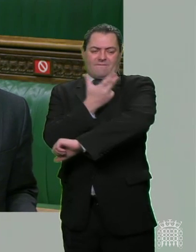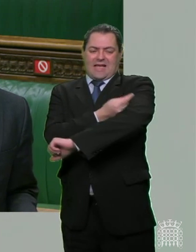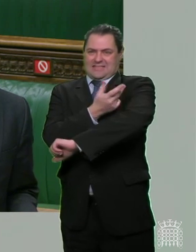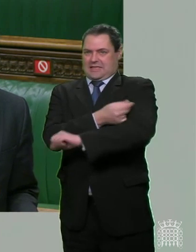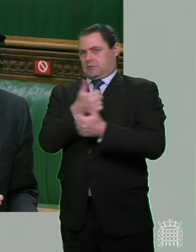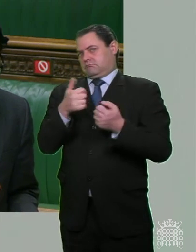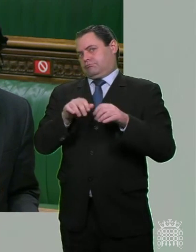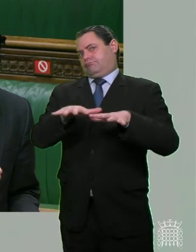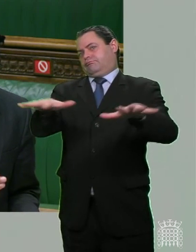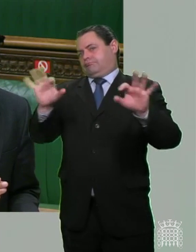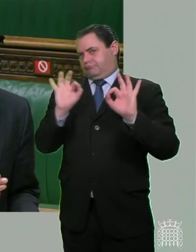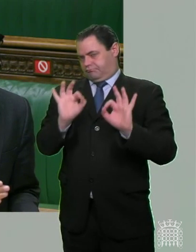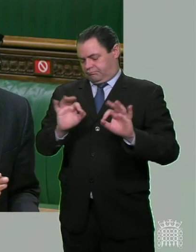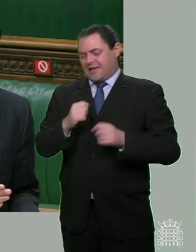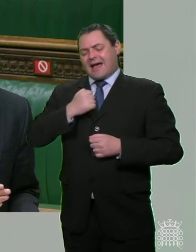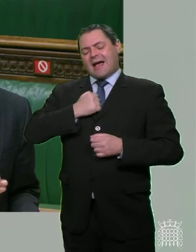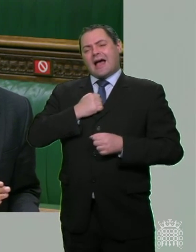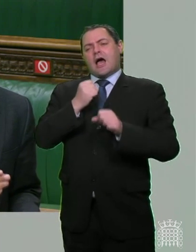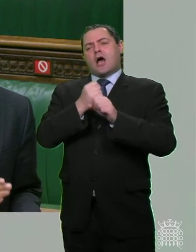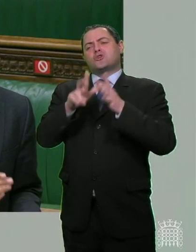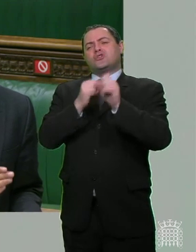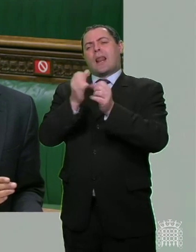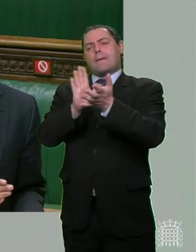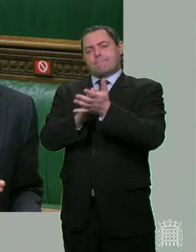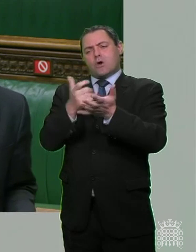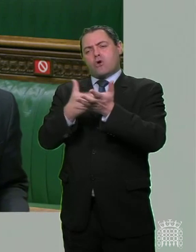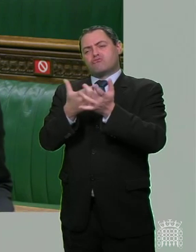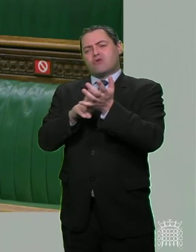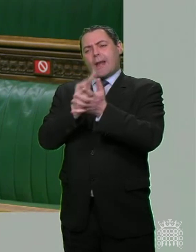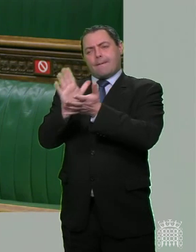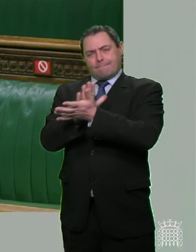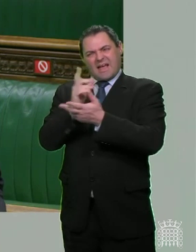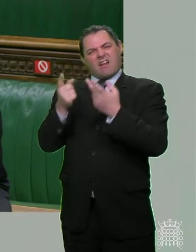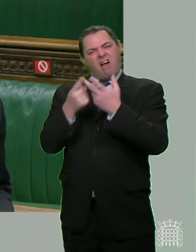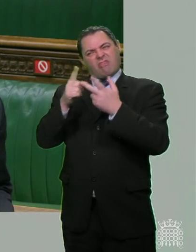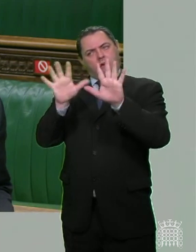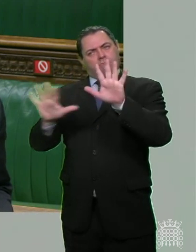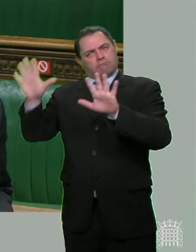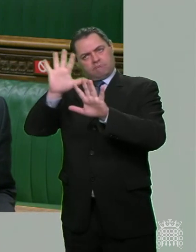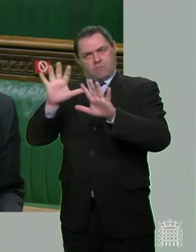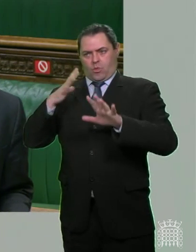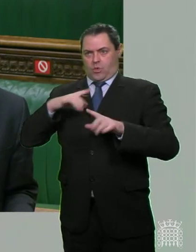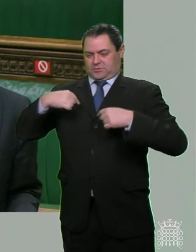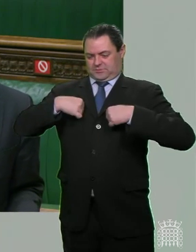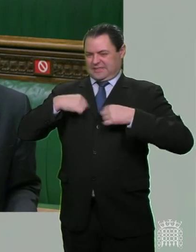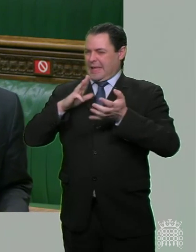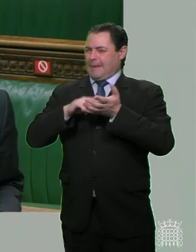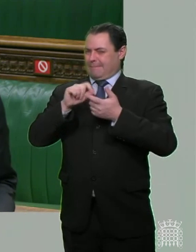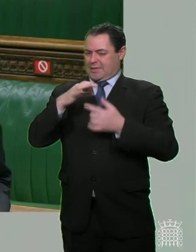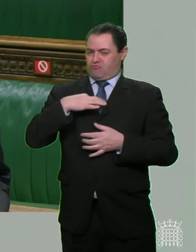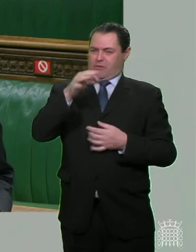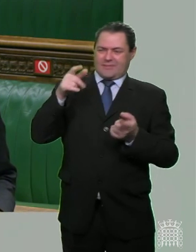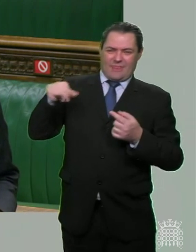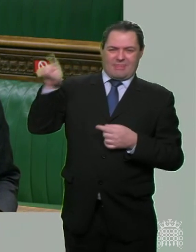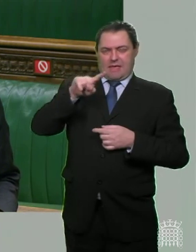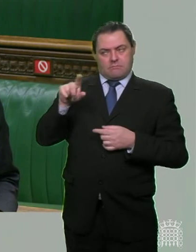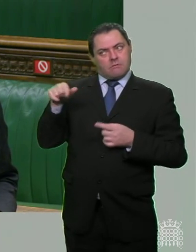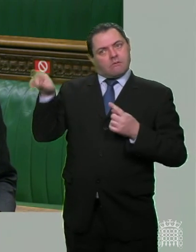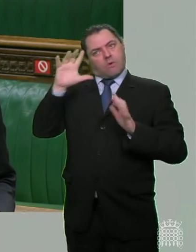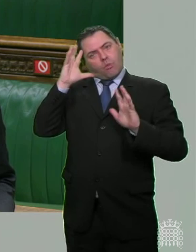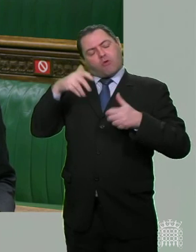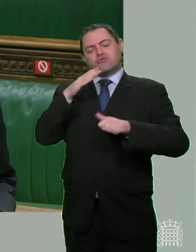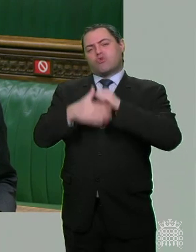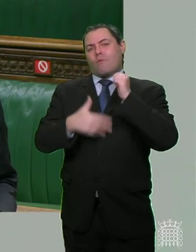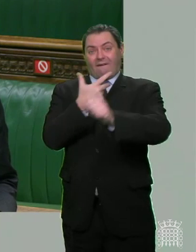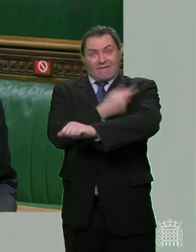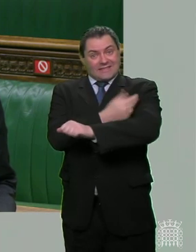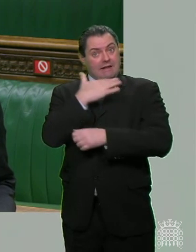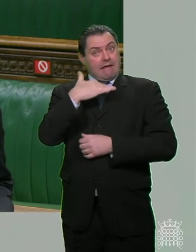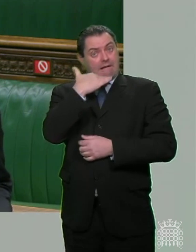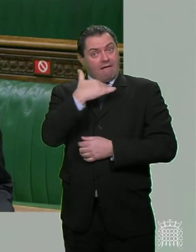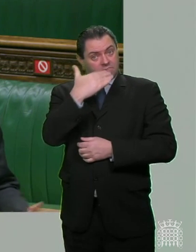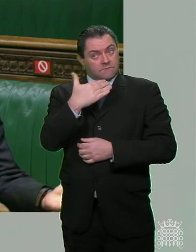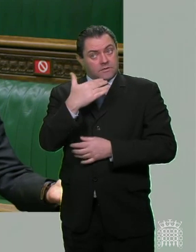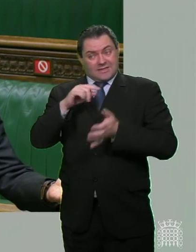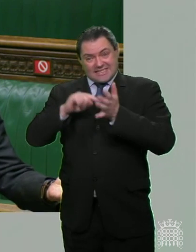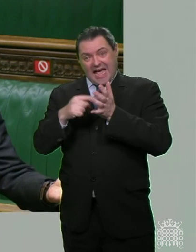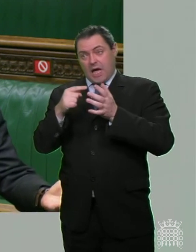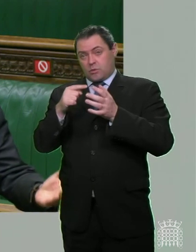However, my constituents in Gillingham and Rainham and the wider-Medway towns would like me, as their Member of Parliament, to raise their concerns with regard to the availability of the vaccine in our local towns.